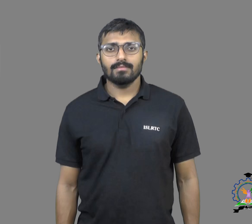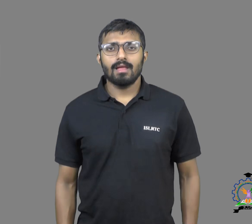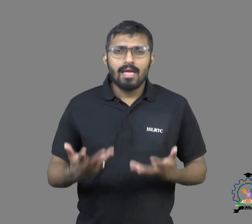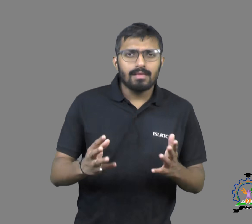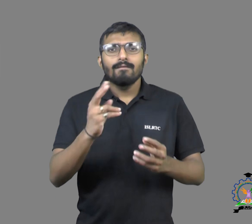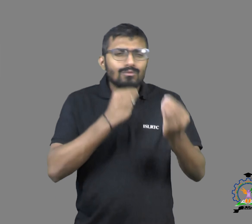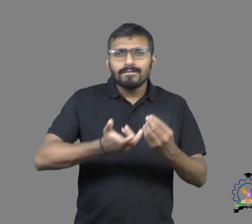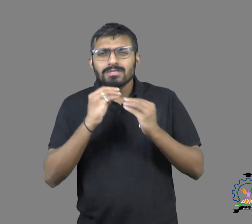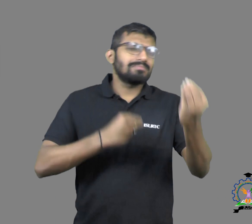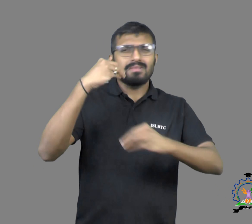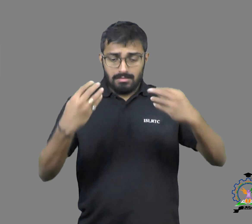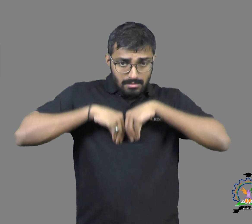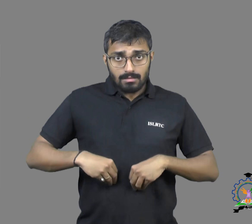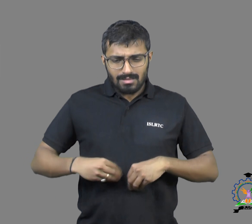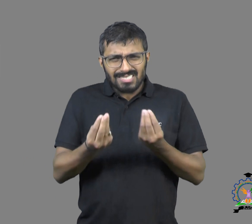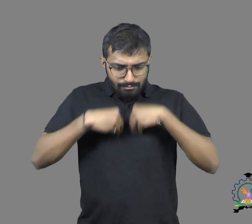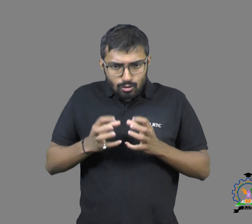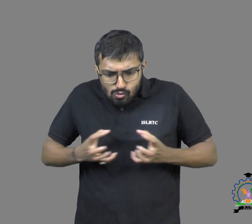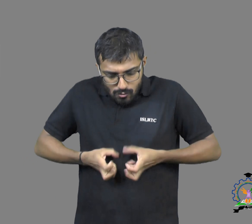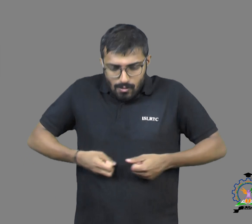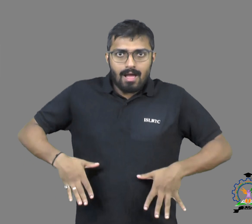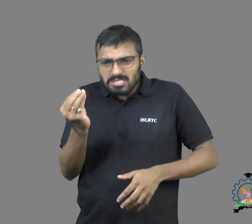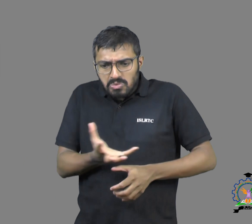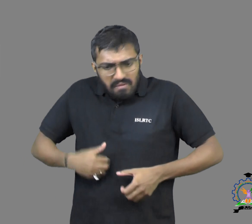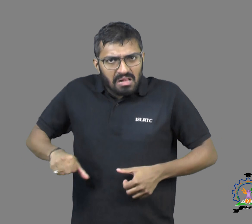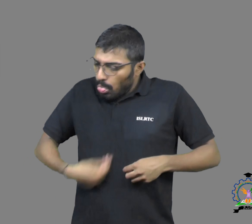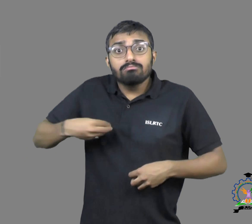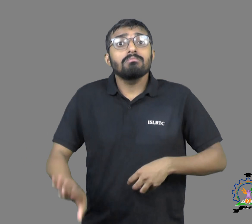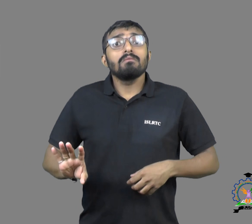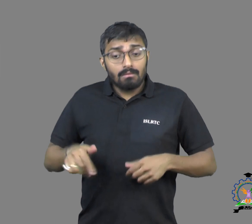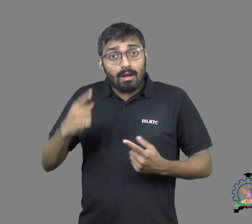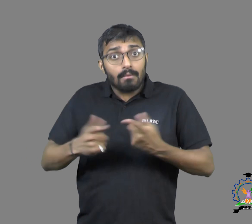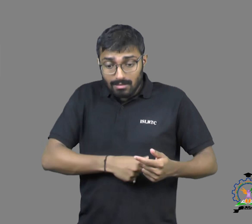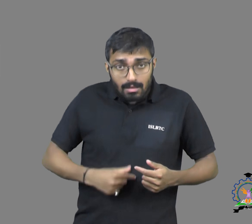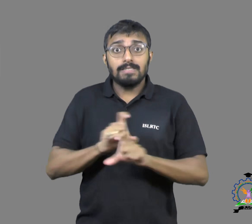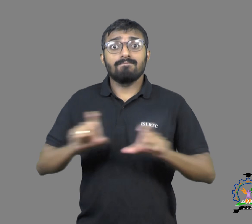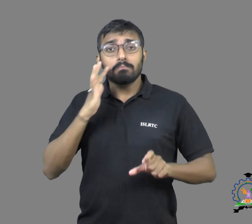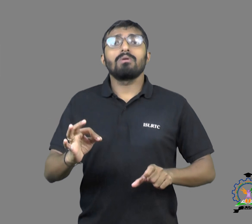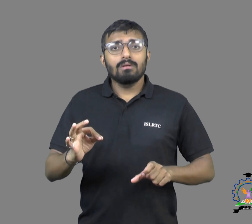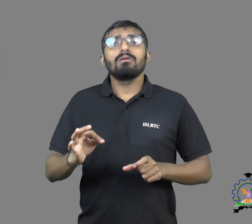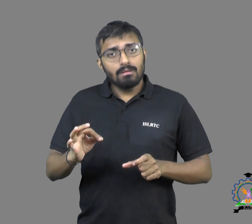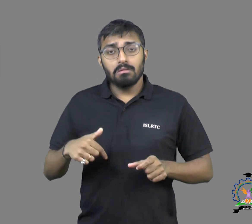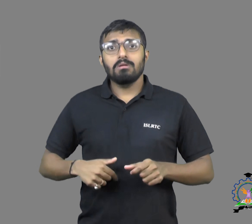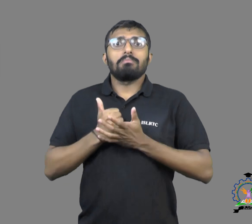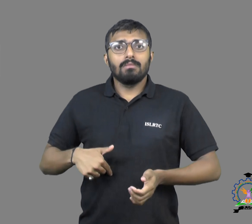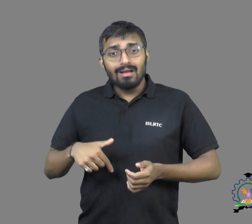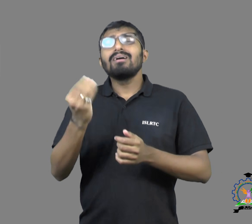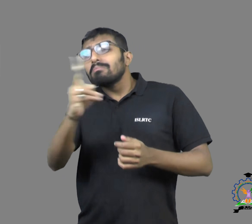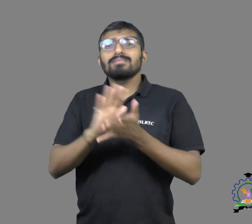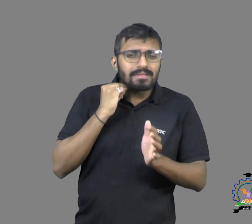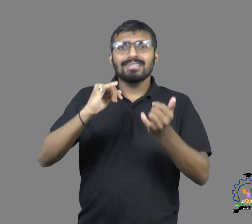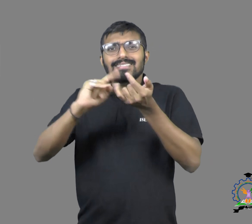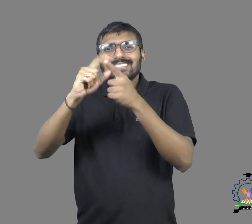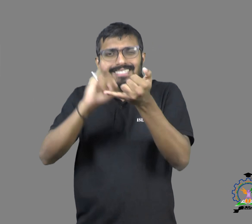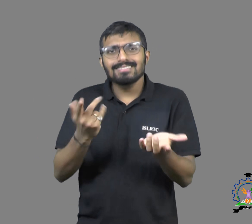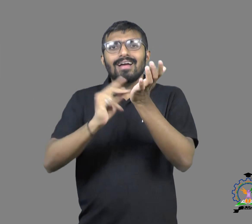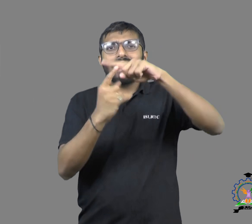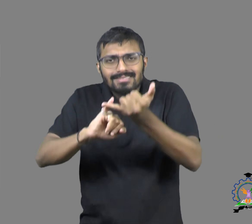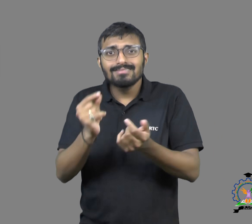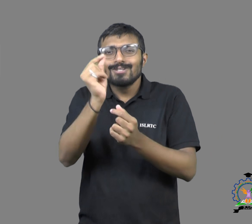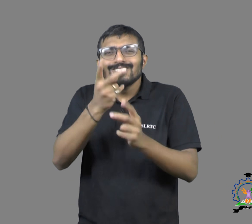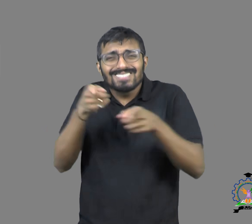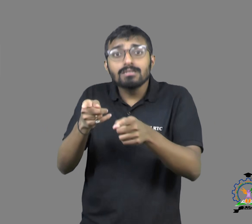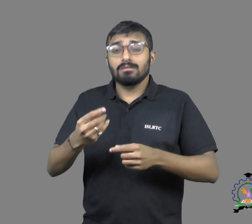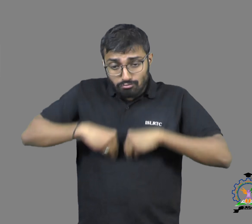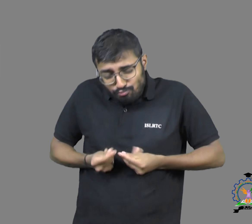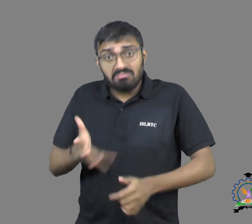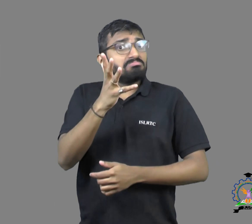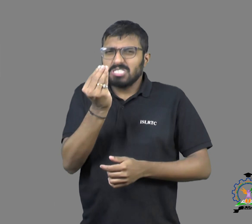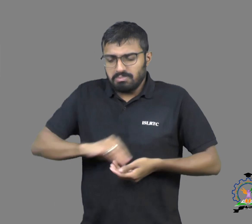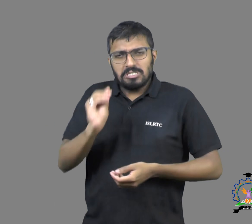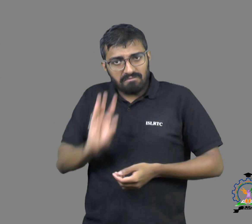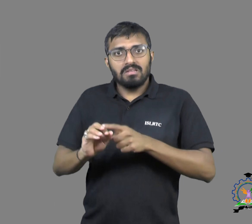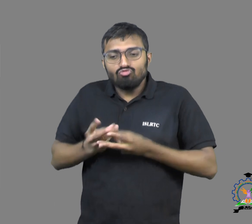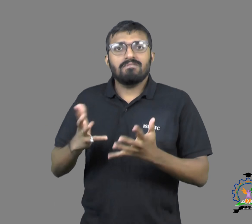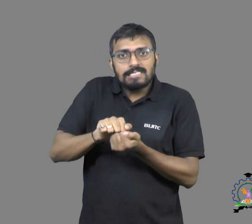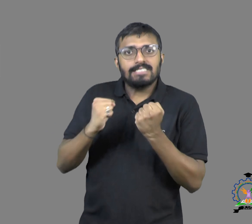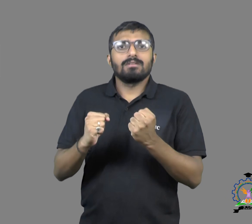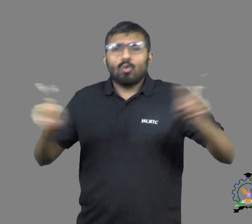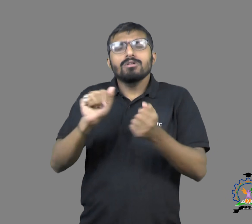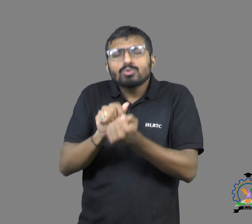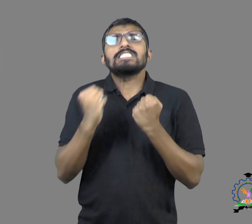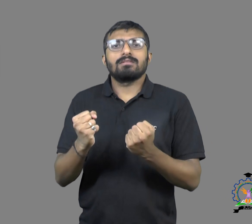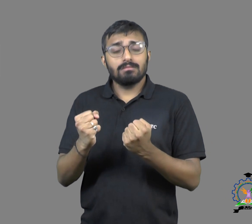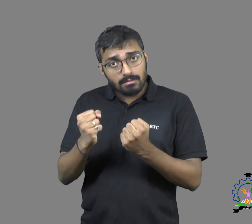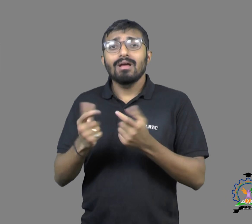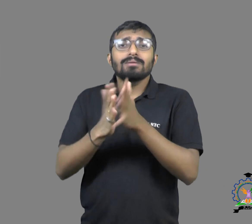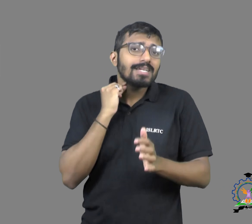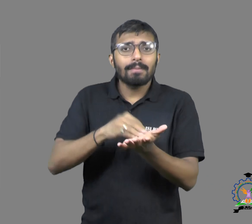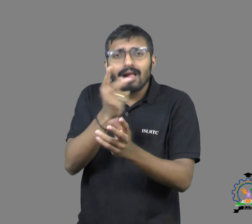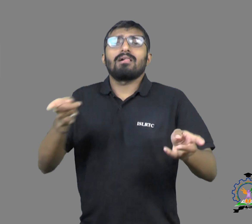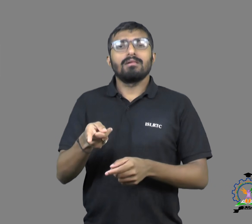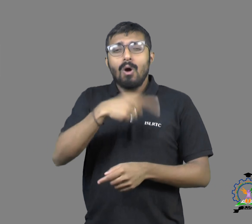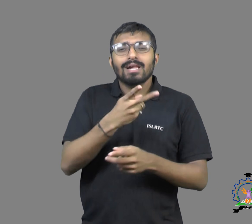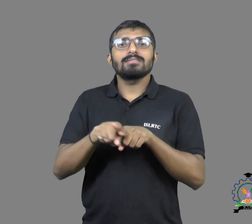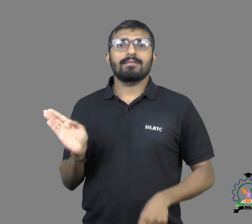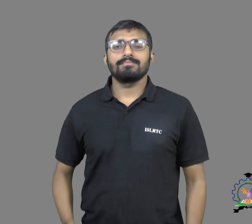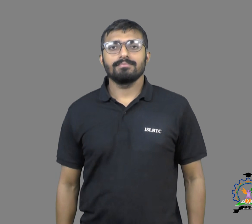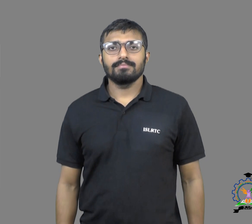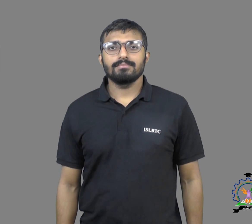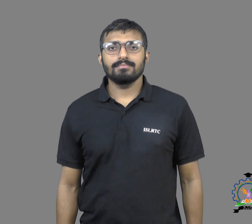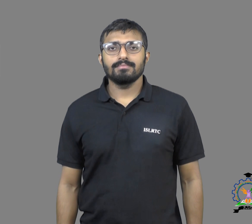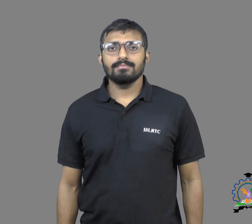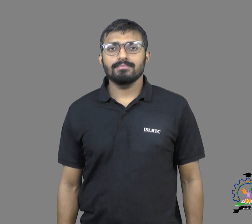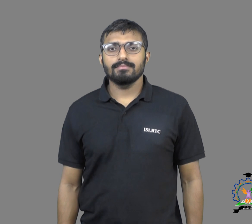Dietary Fibres (Roughage)